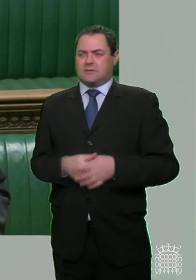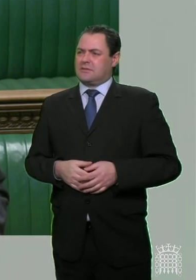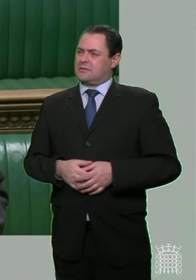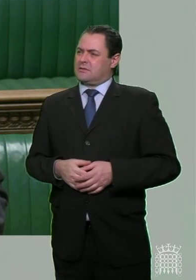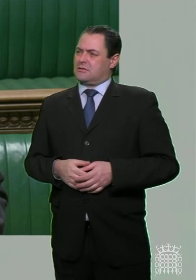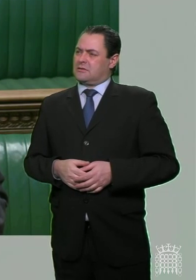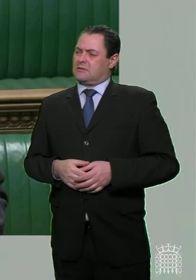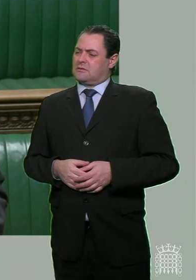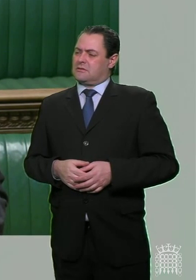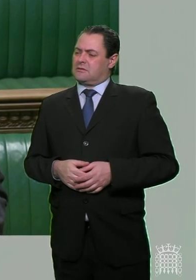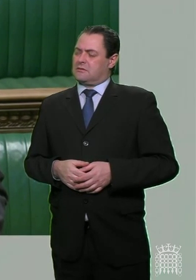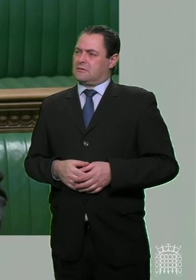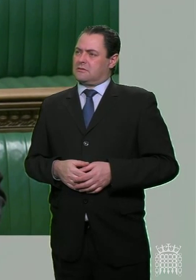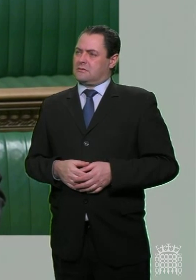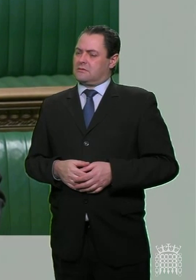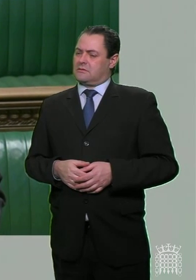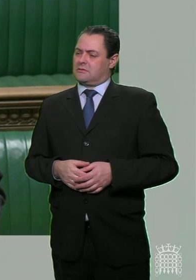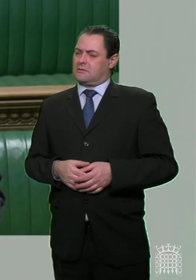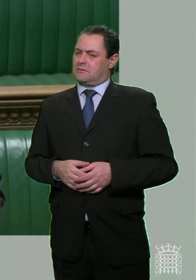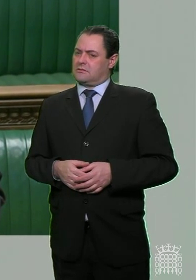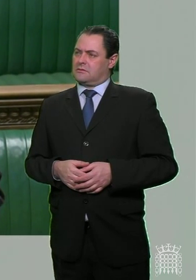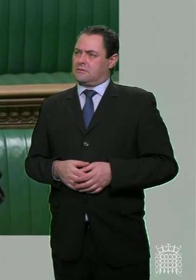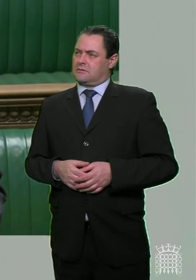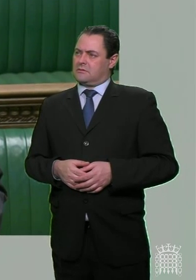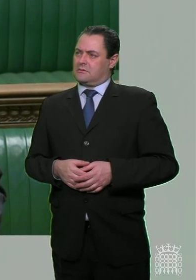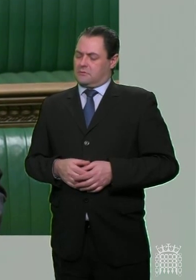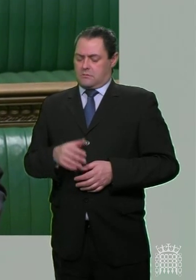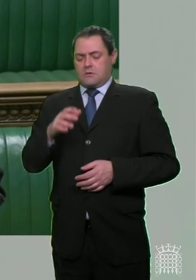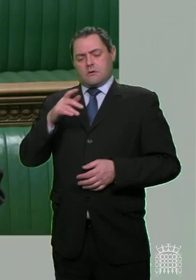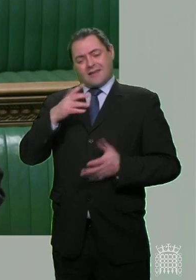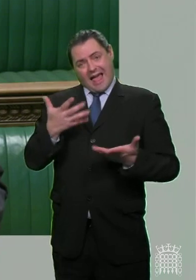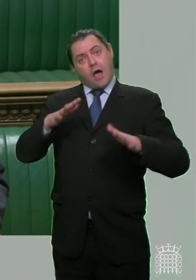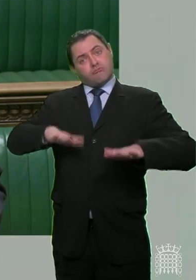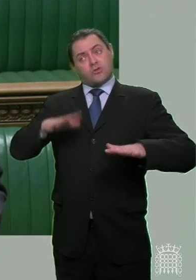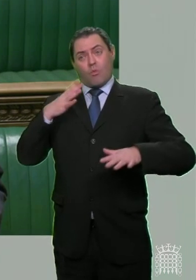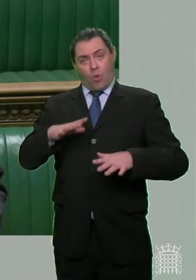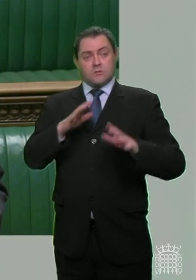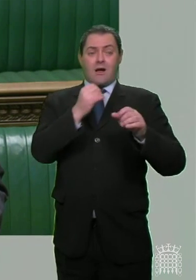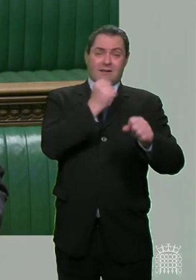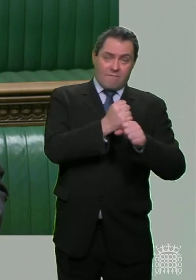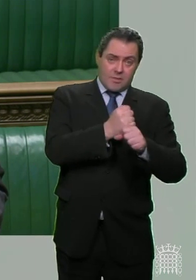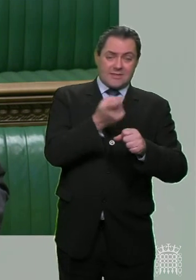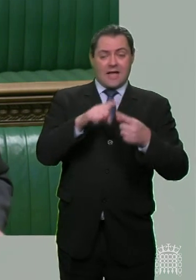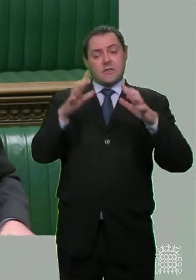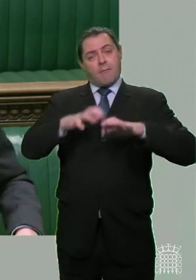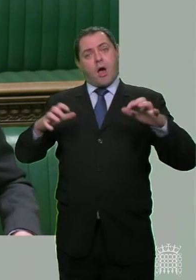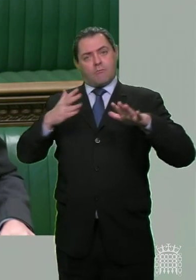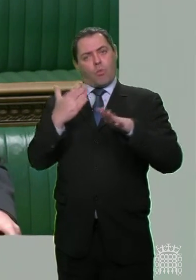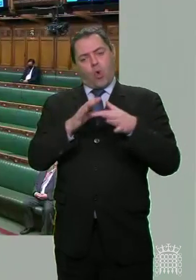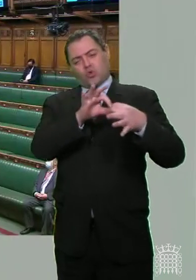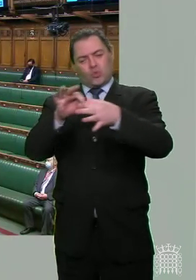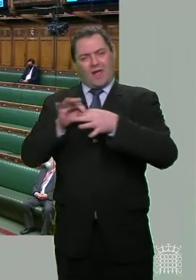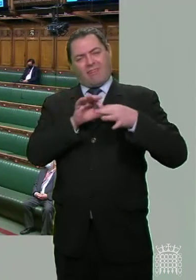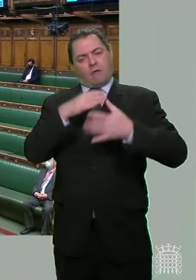Again, what the people of this country want us now to do is to come together as a Government, as a Parliament, and to get this thing done.